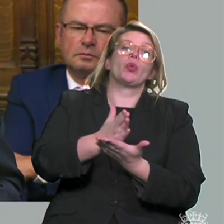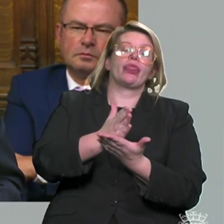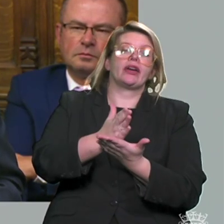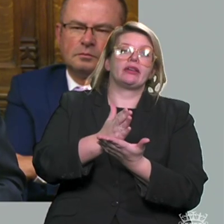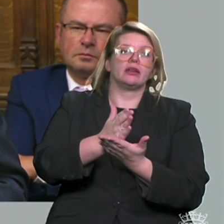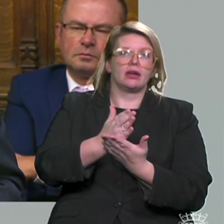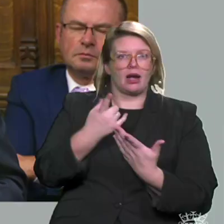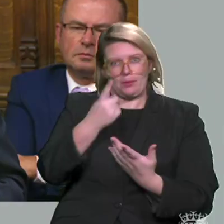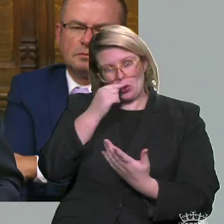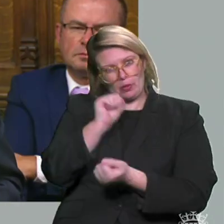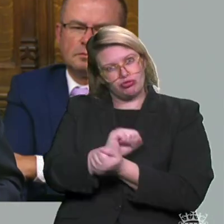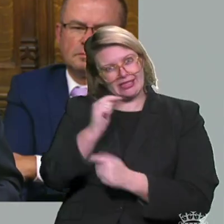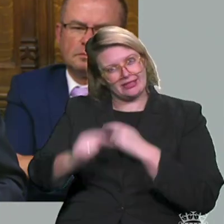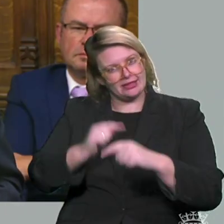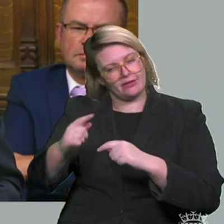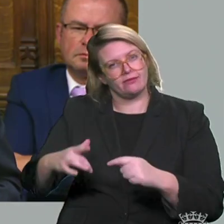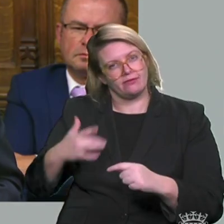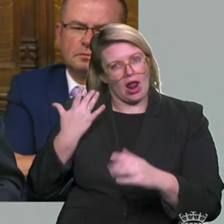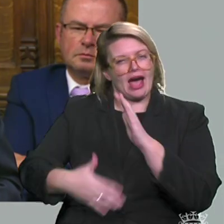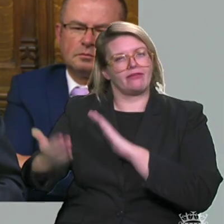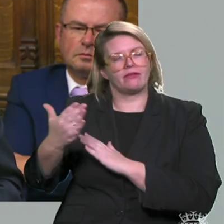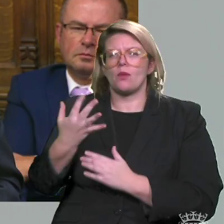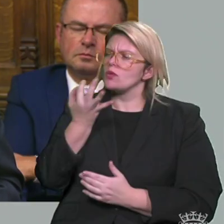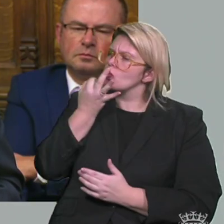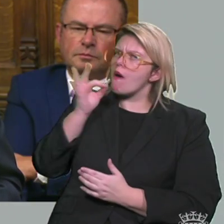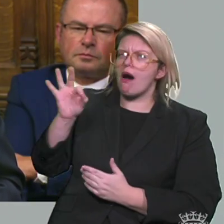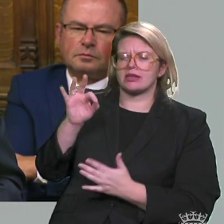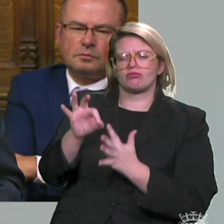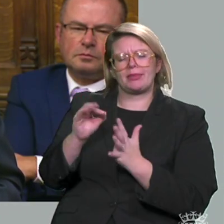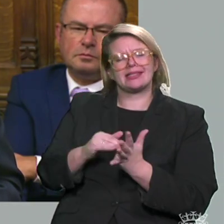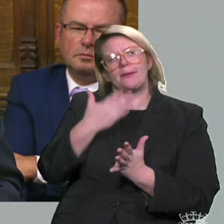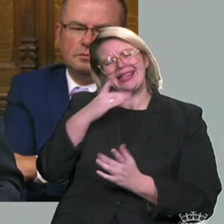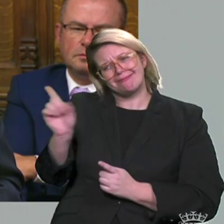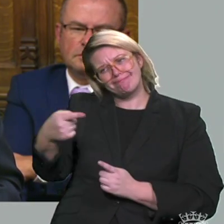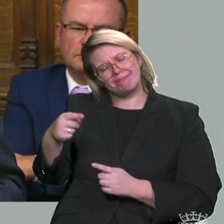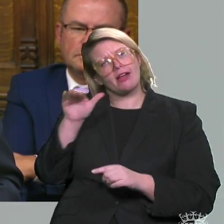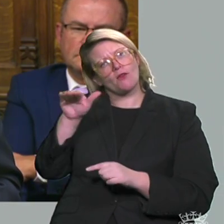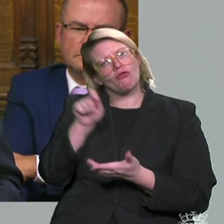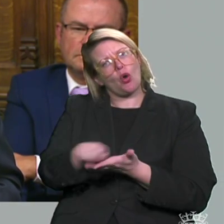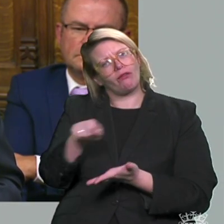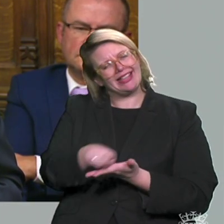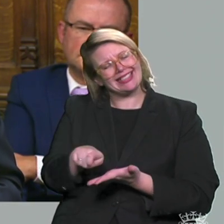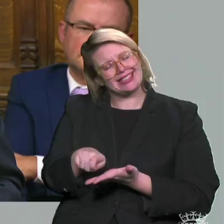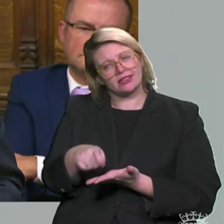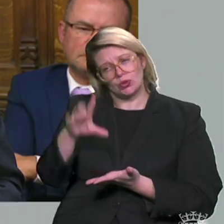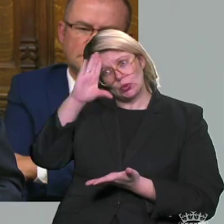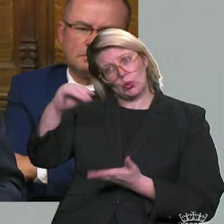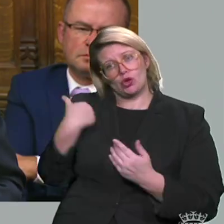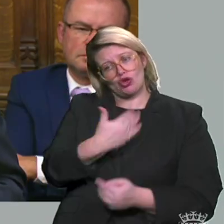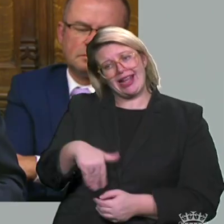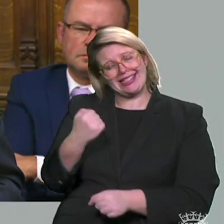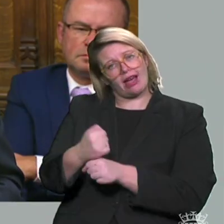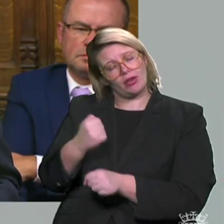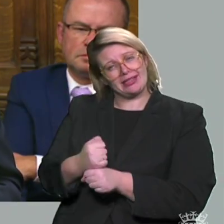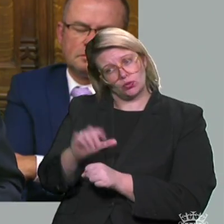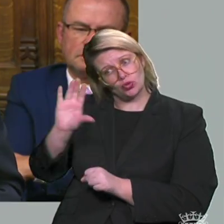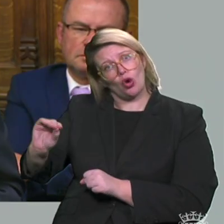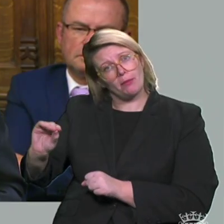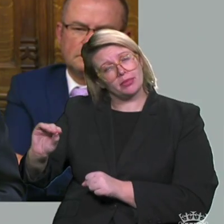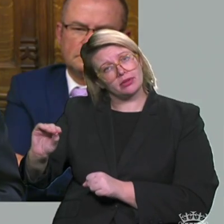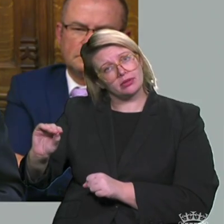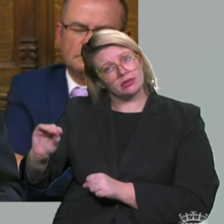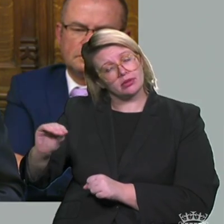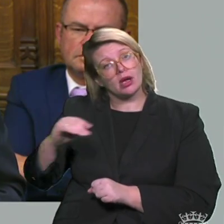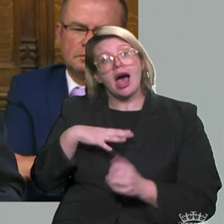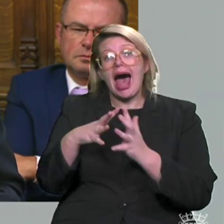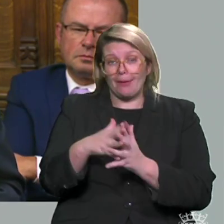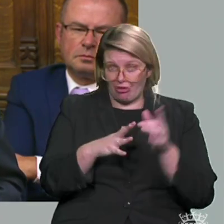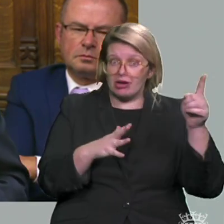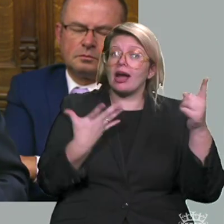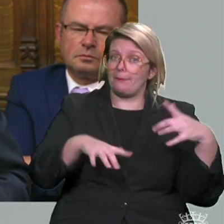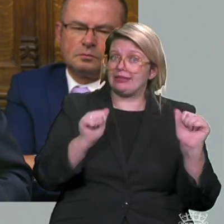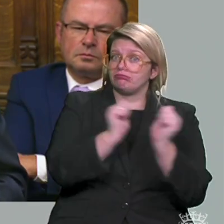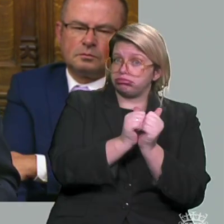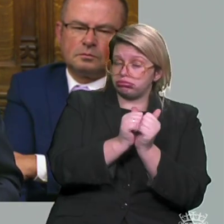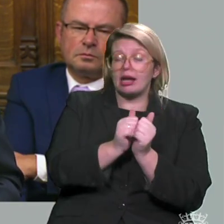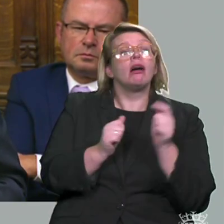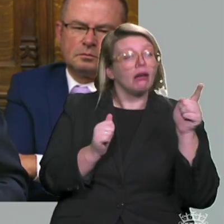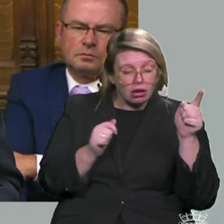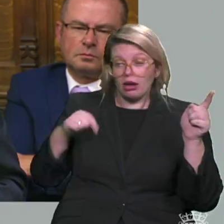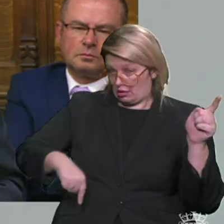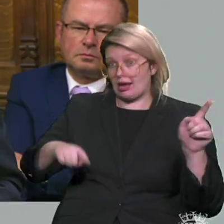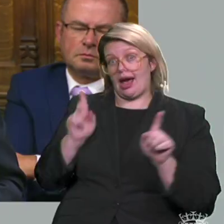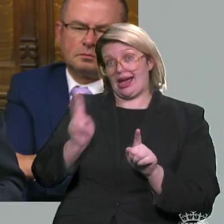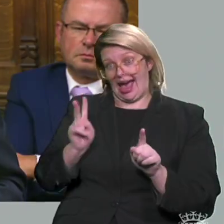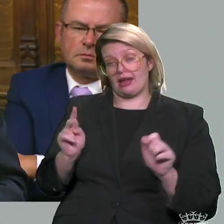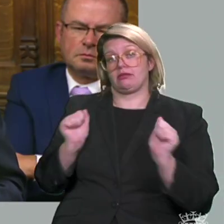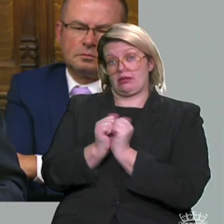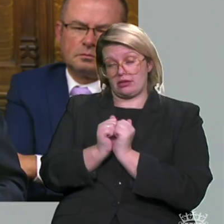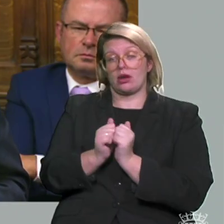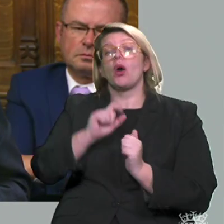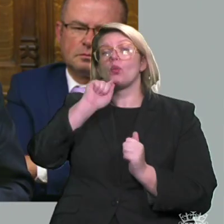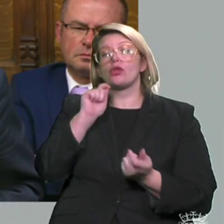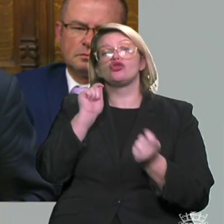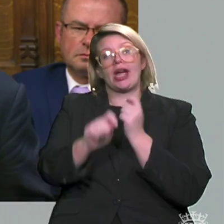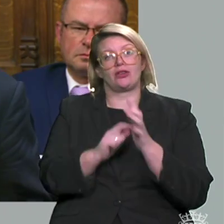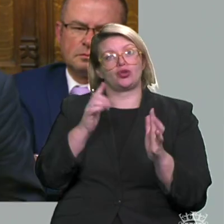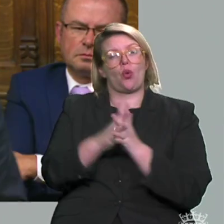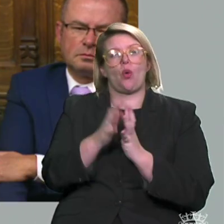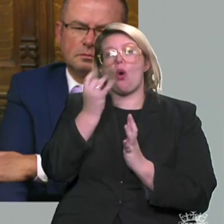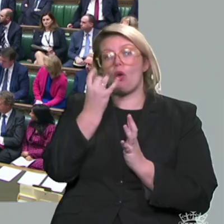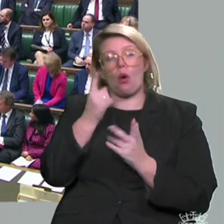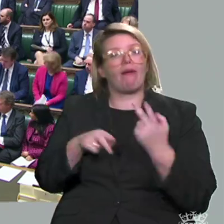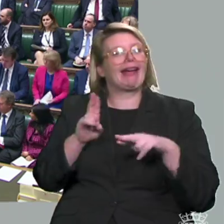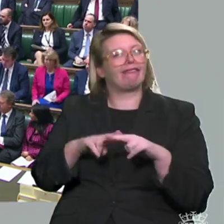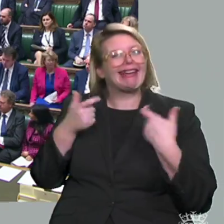Will my right honourable Friend please direct his Government, particularly the Foreign Office, to warn the Chinese Government, as the Americans have already done, with the threat that if they persist, the use of common law in Hong Kong will be taken away?